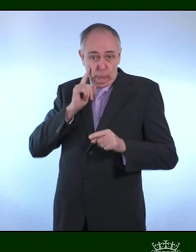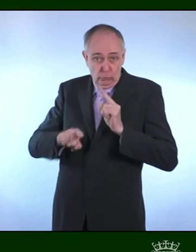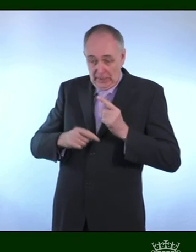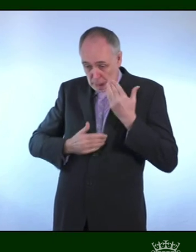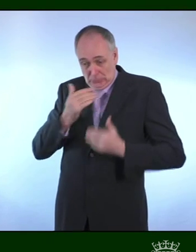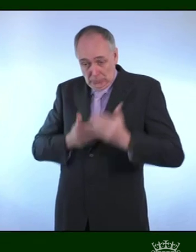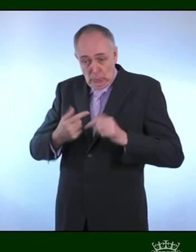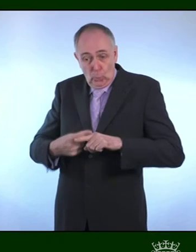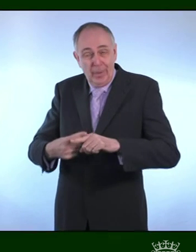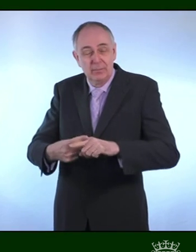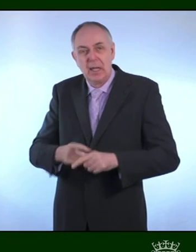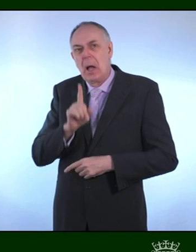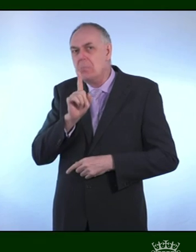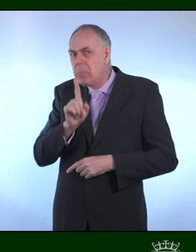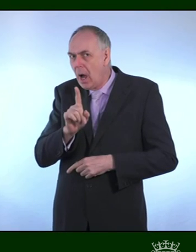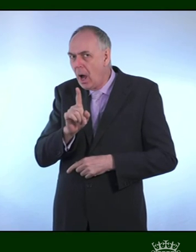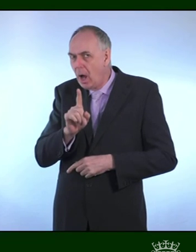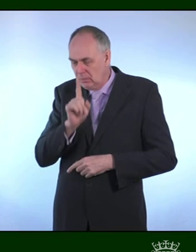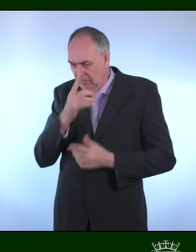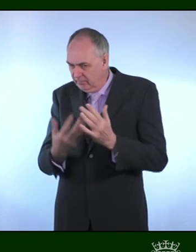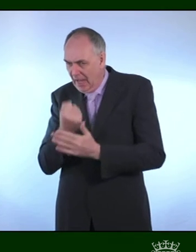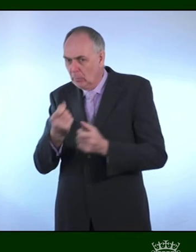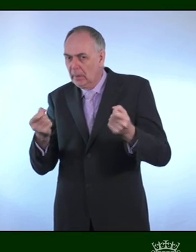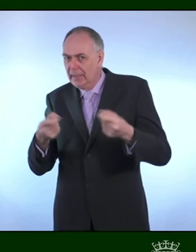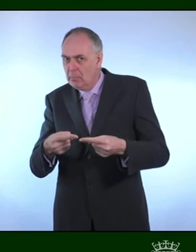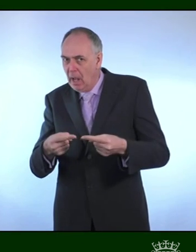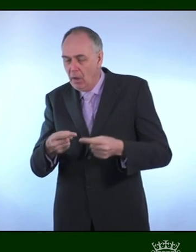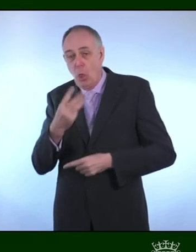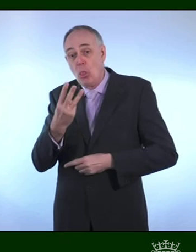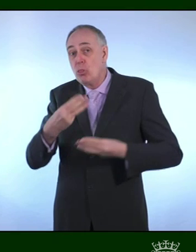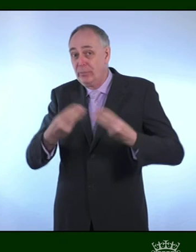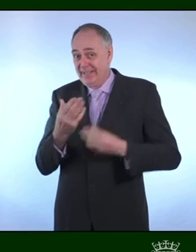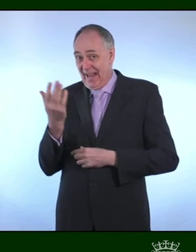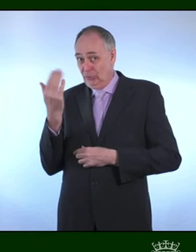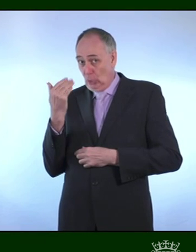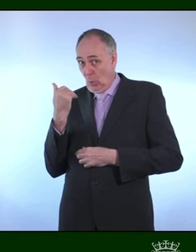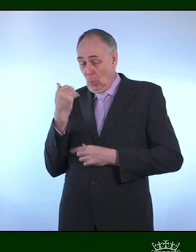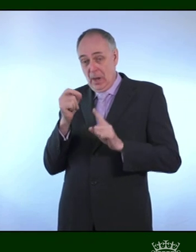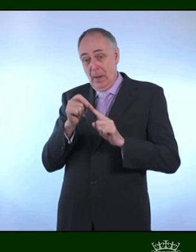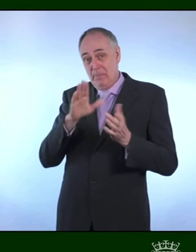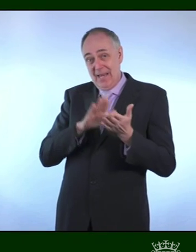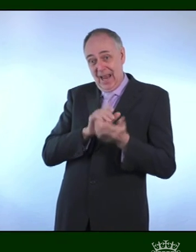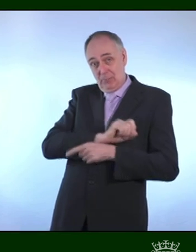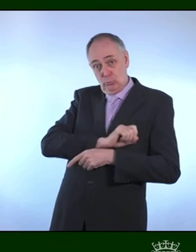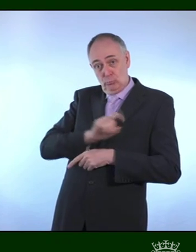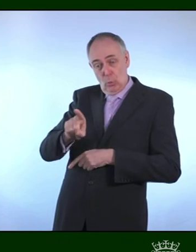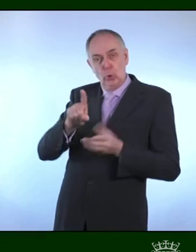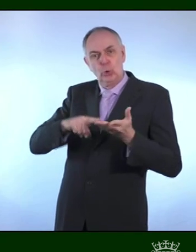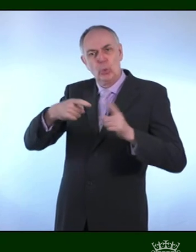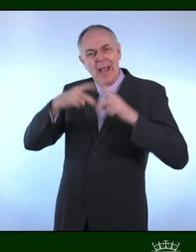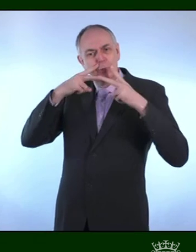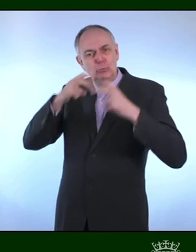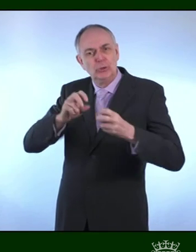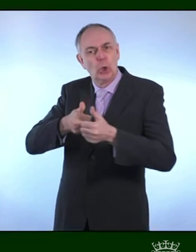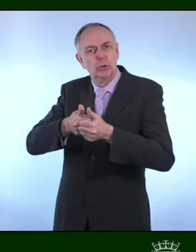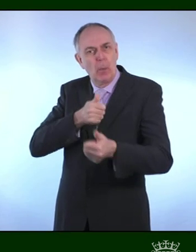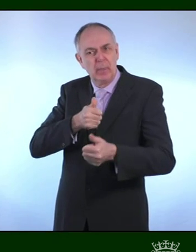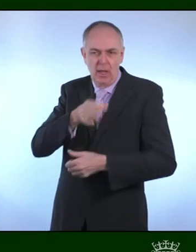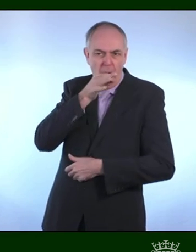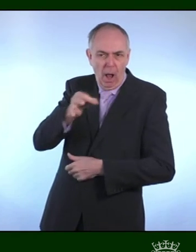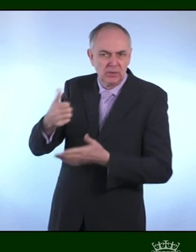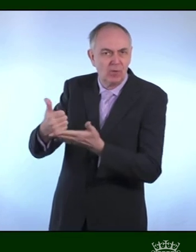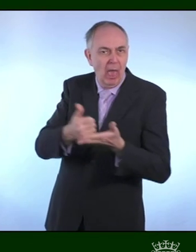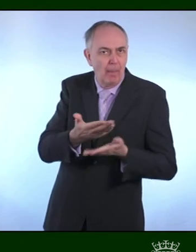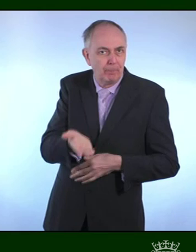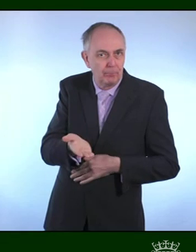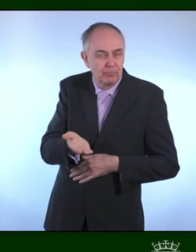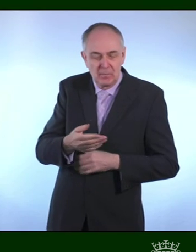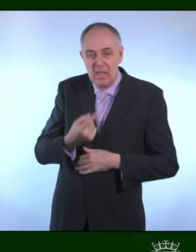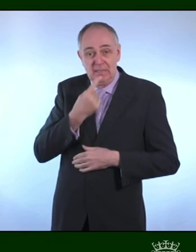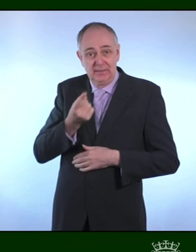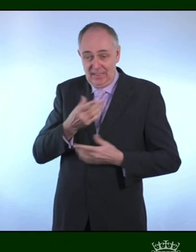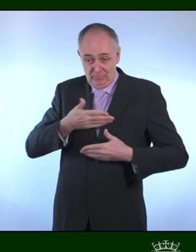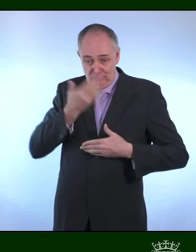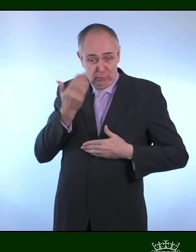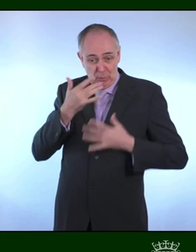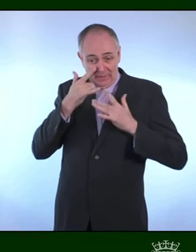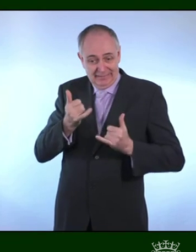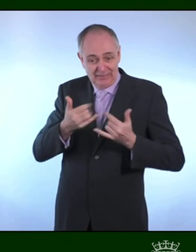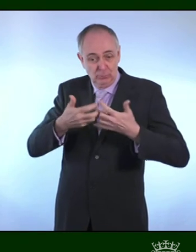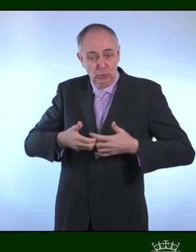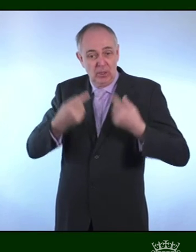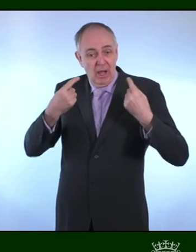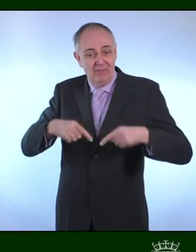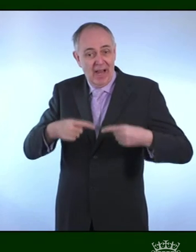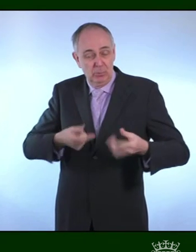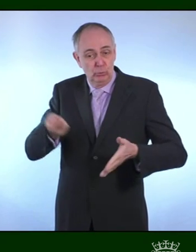Yet a leaked email shows that it was just three days ago that the Prime Minister wrote to UK research institutes to ask for help, saying that there were “no” testing machines “available to buy”.